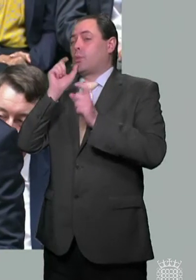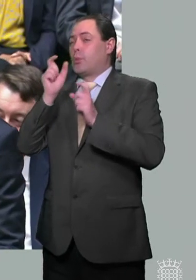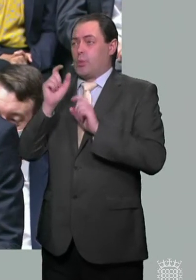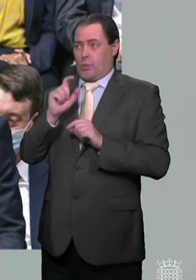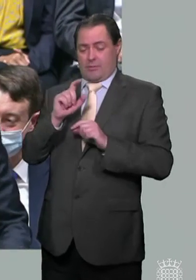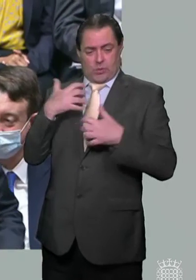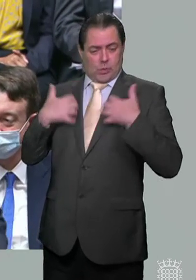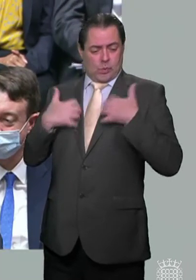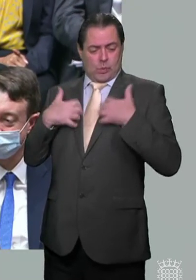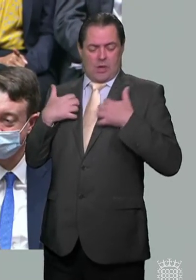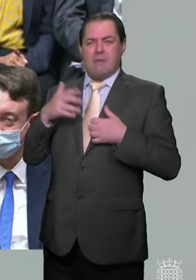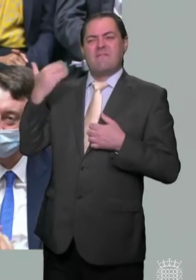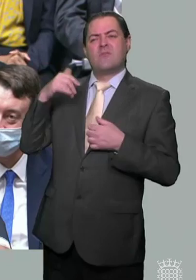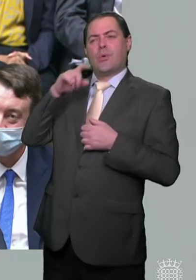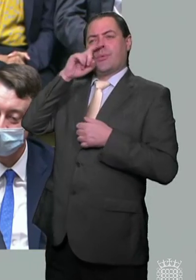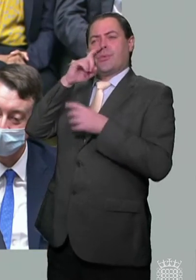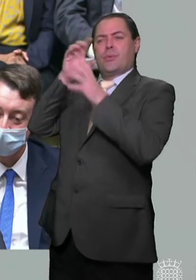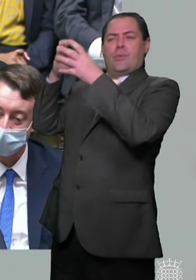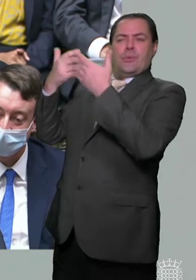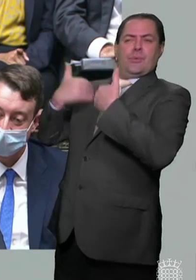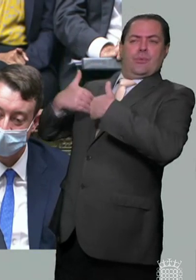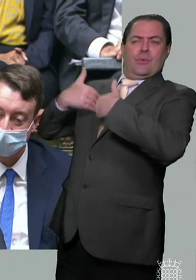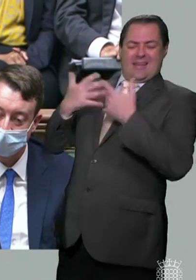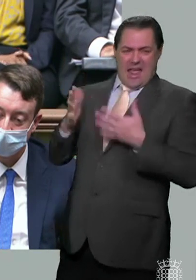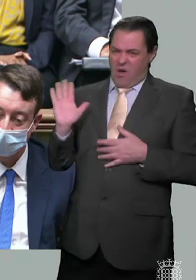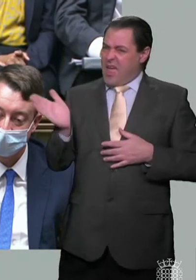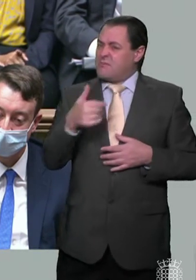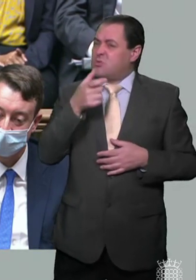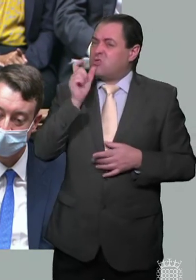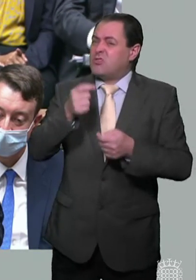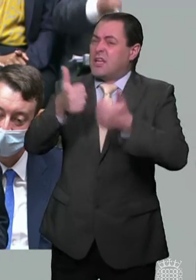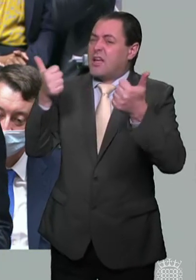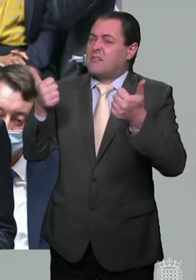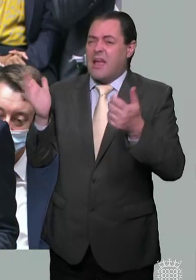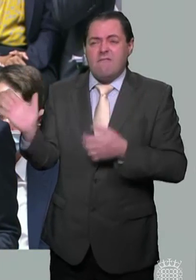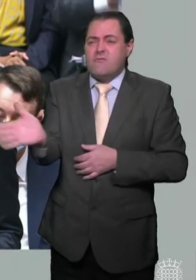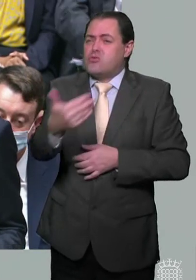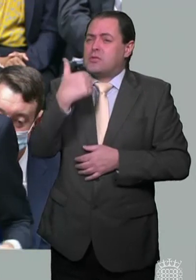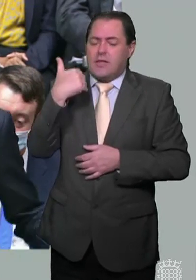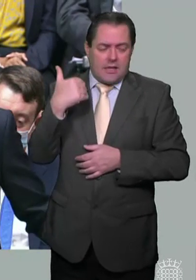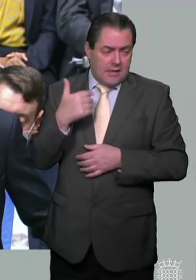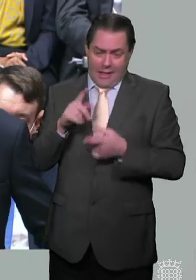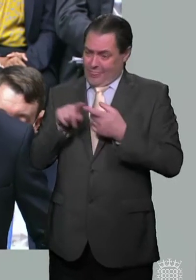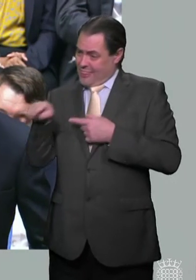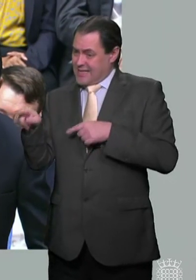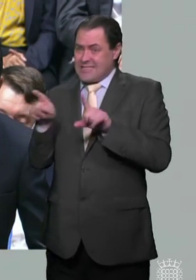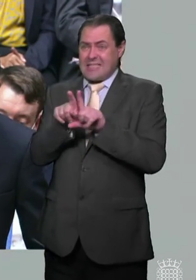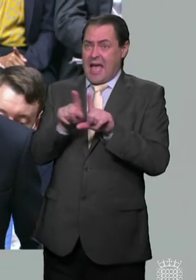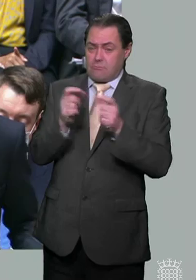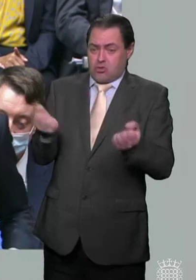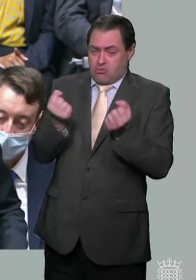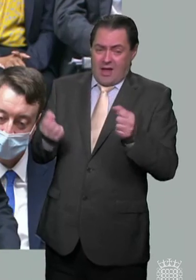It is clear they are no longer the preserve of wealthy elites, and they are no stronger than still wines.